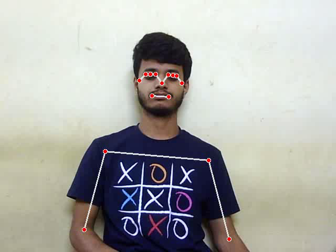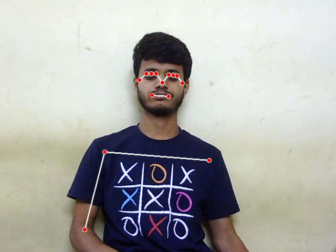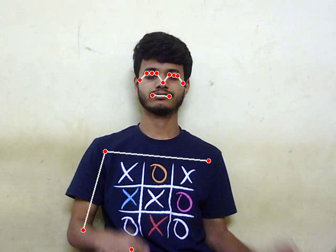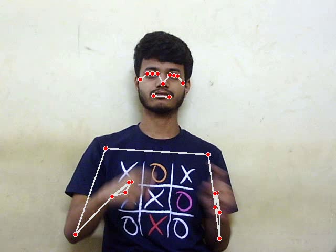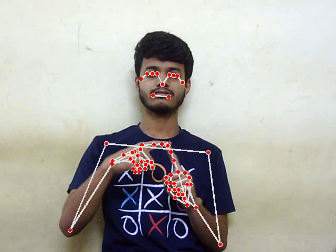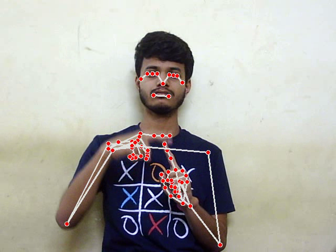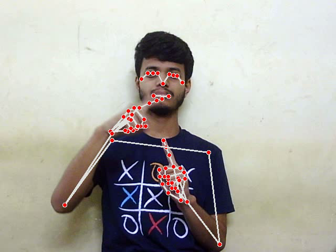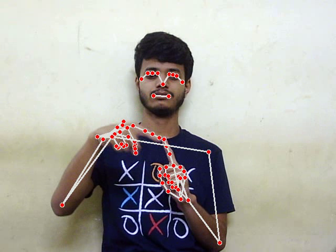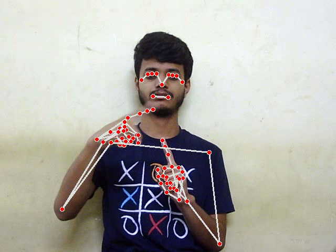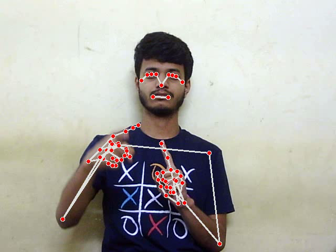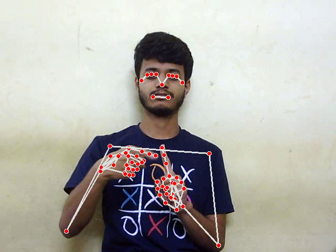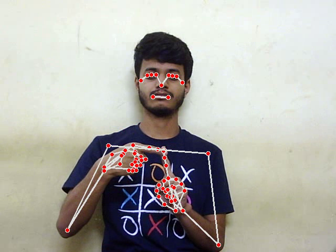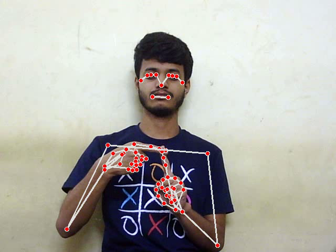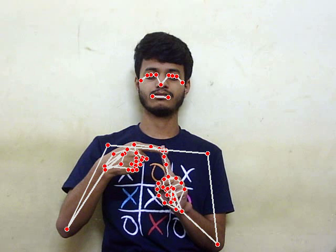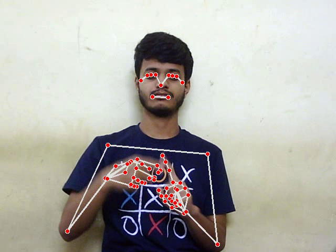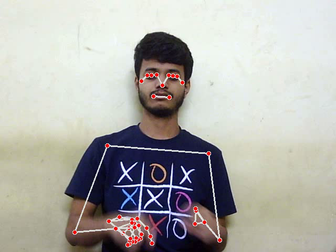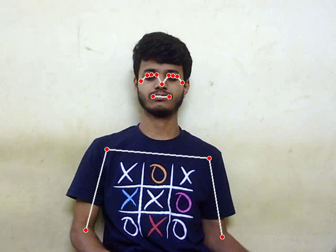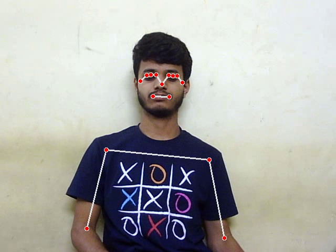when